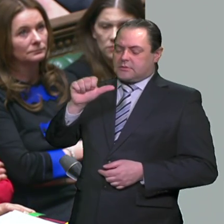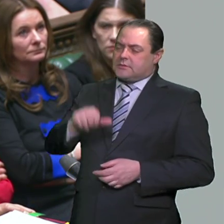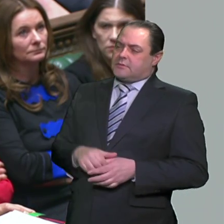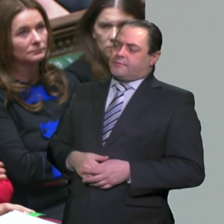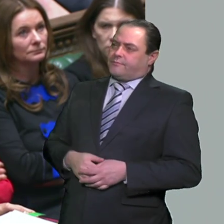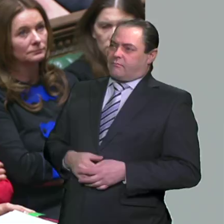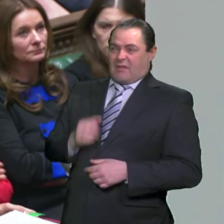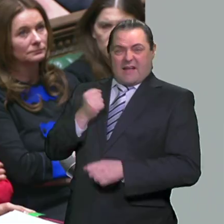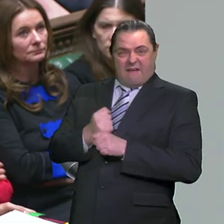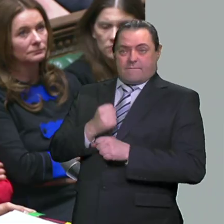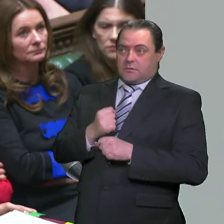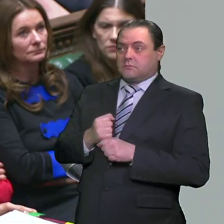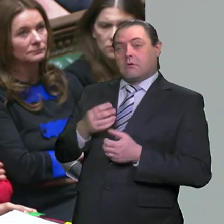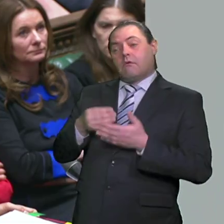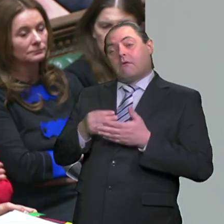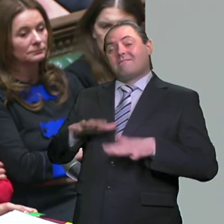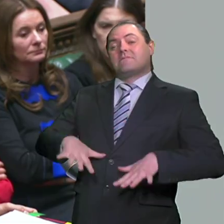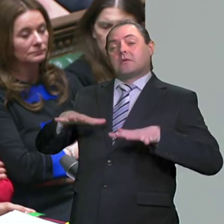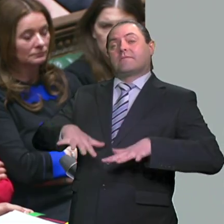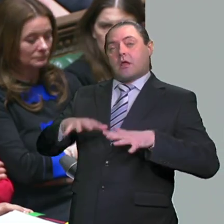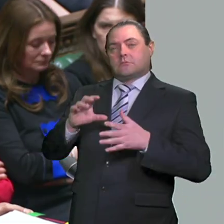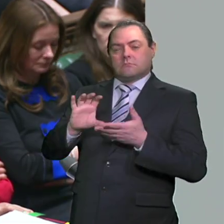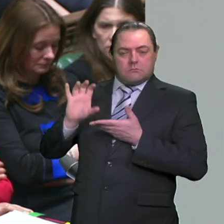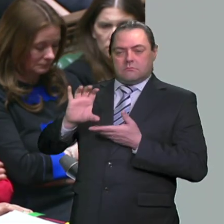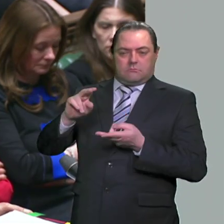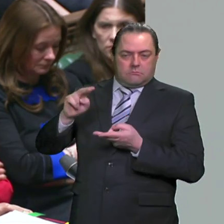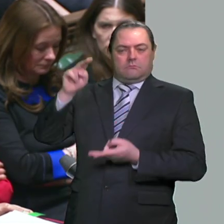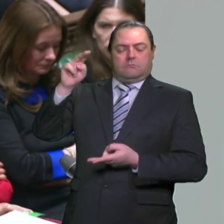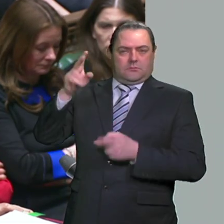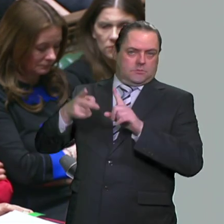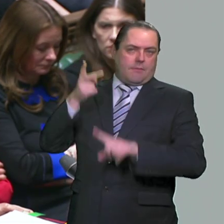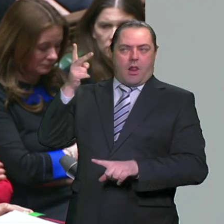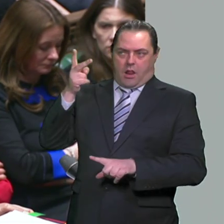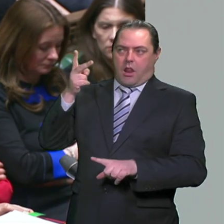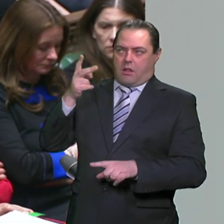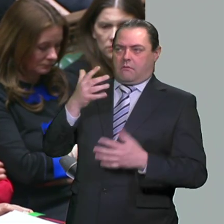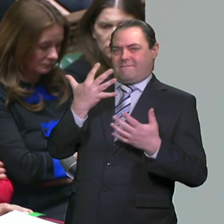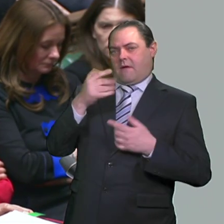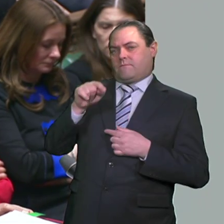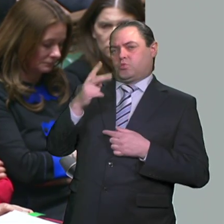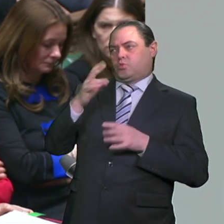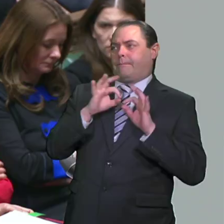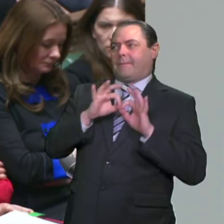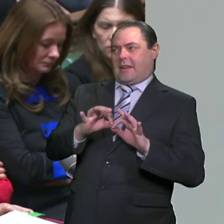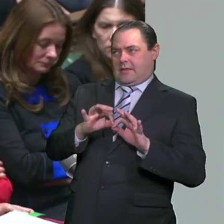The Government have doubled our investment in flood defences over this Parliament, to £5.2 billion.